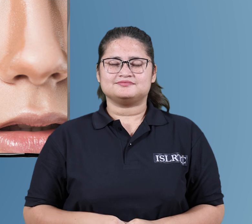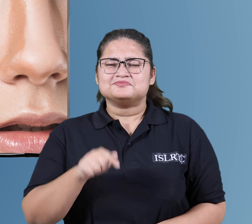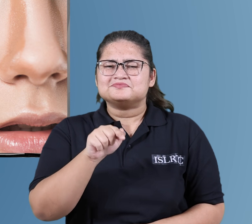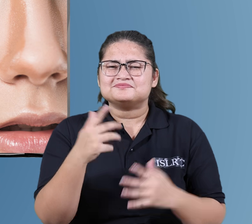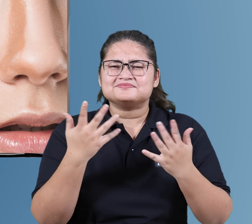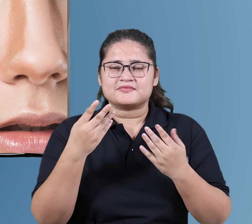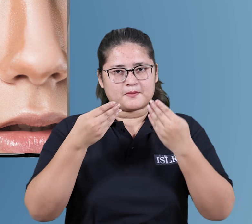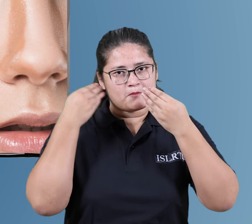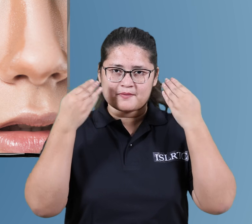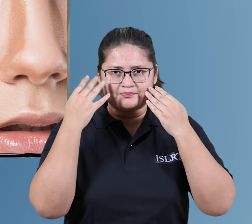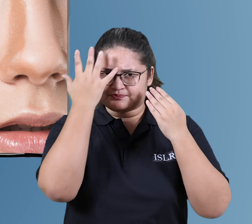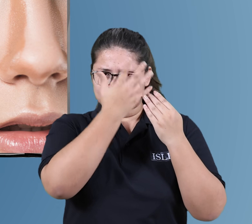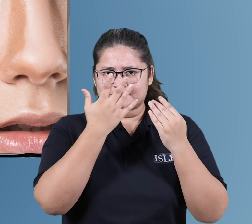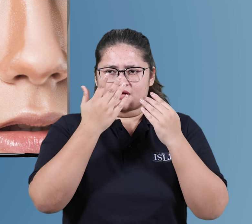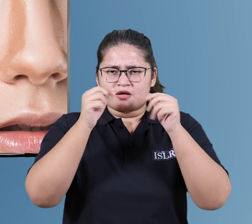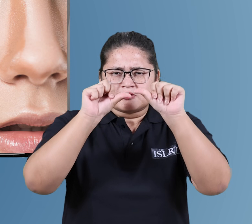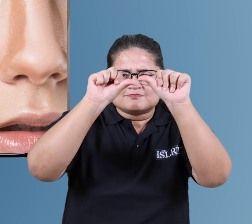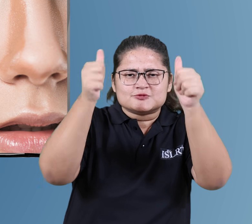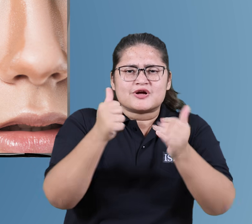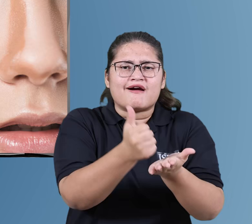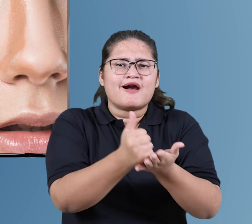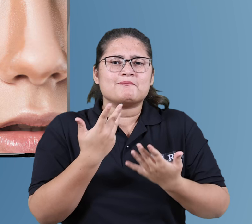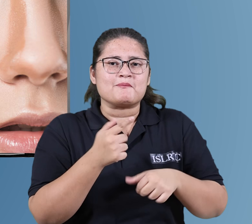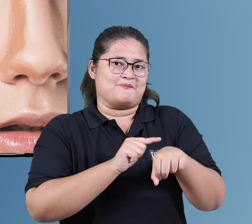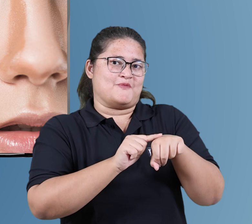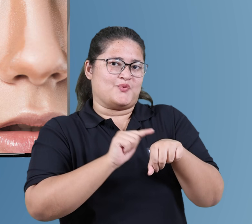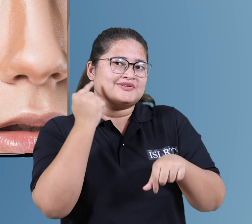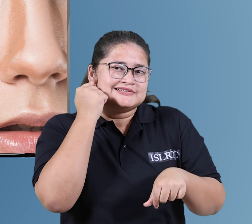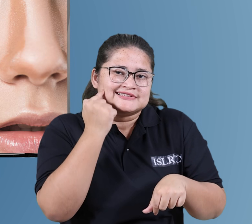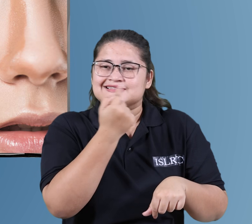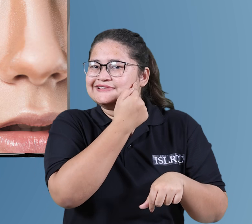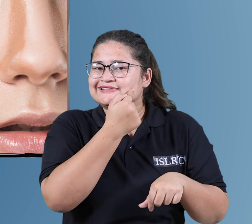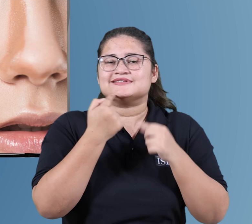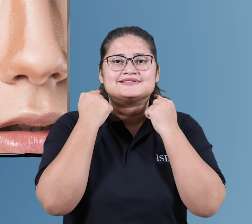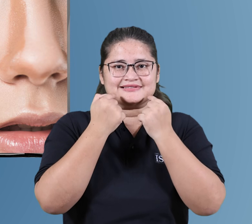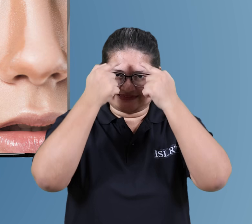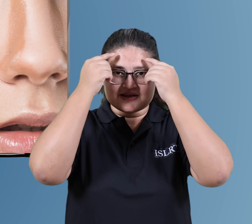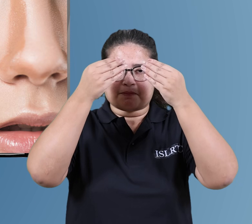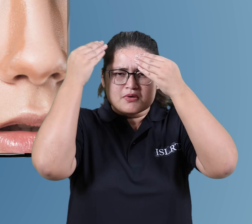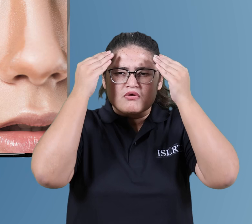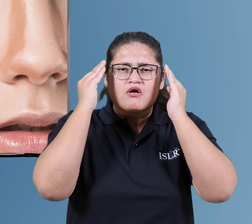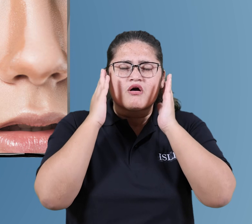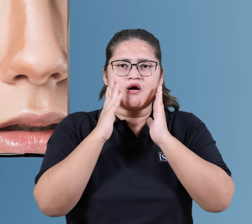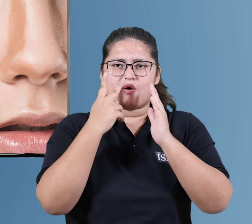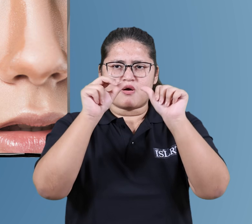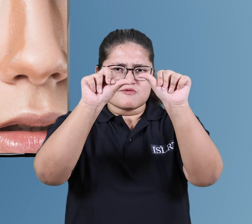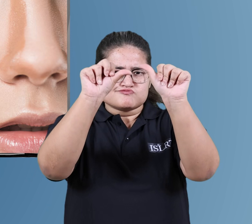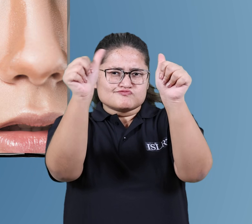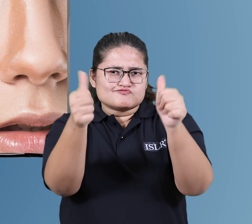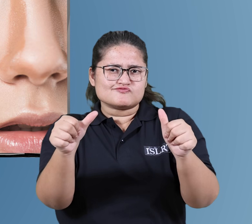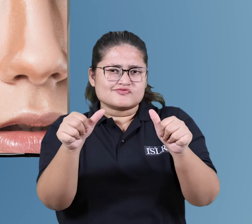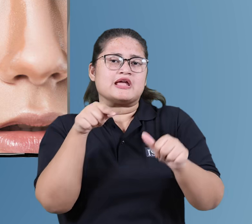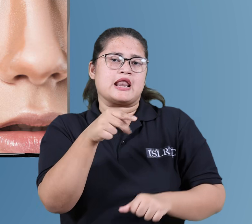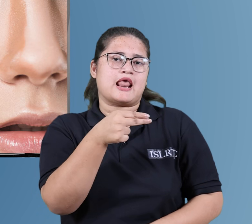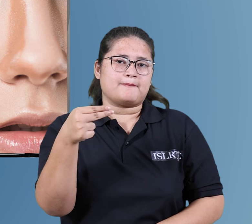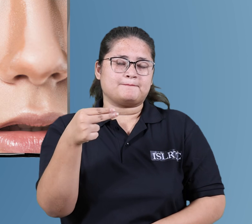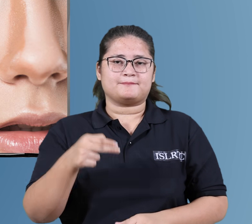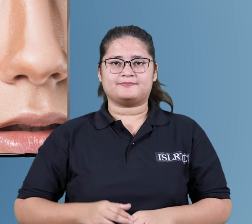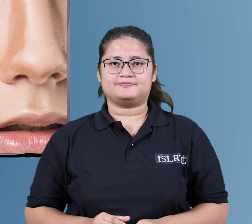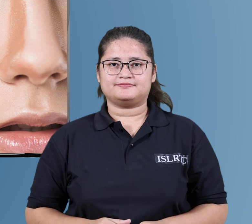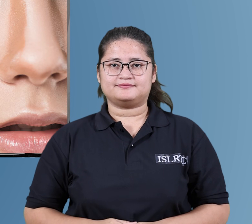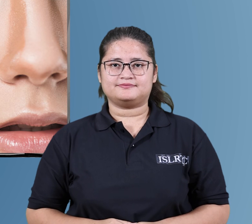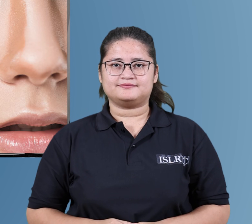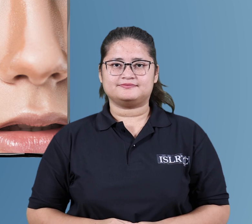Makeup used to define or reshape facial features. It creates shadows on the face to define features like cheekbones, jawline, and nose.